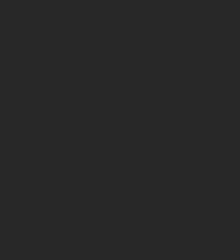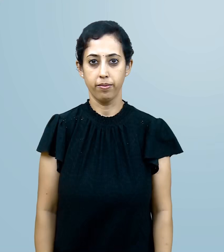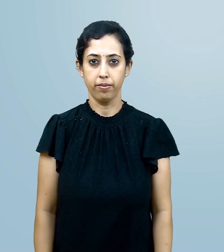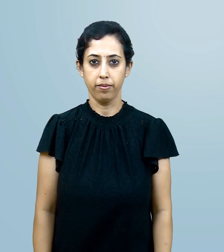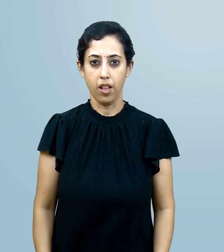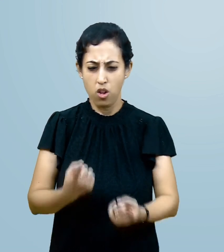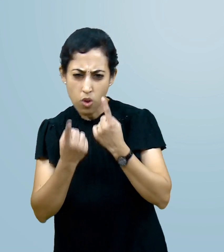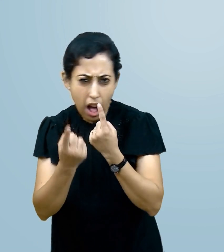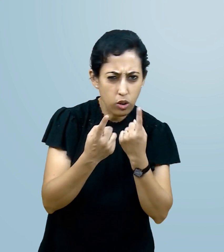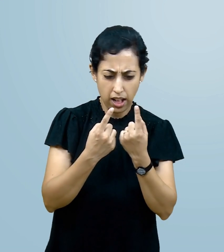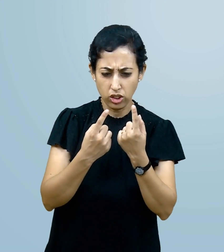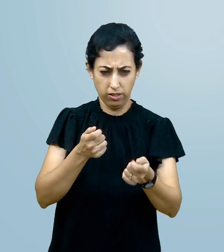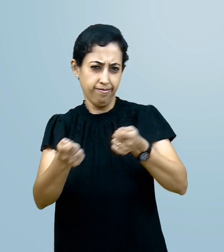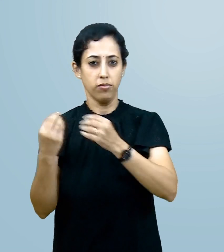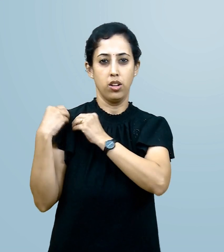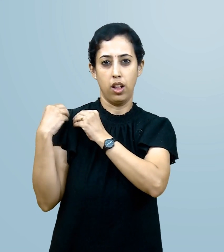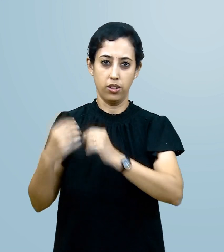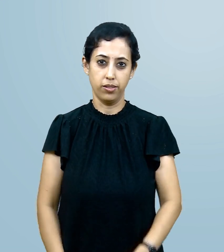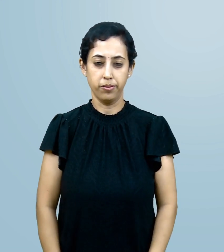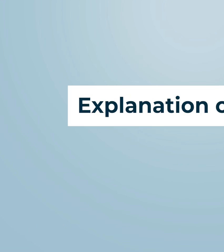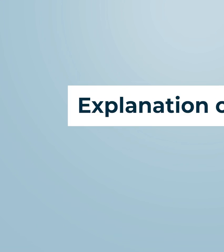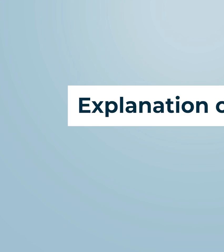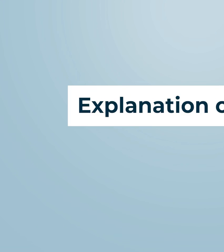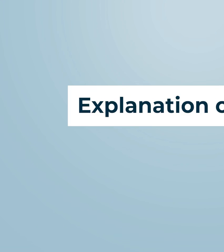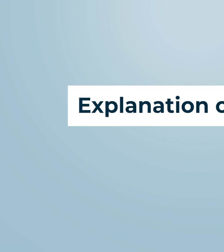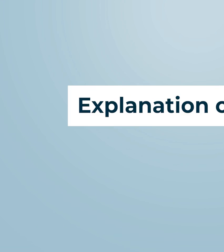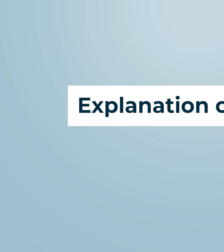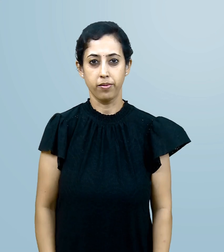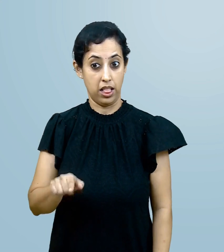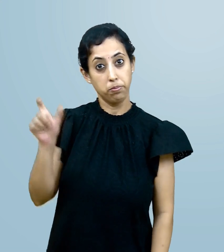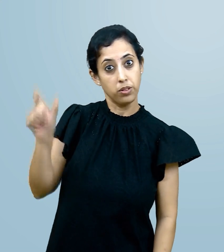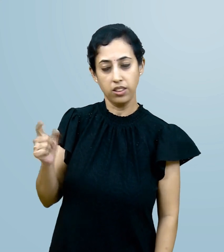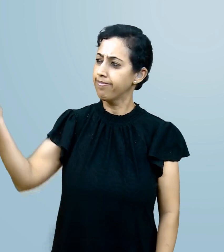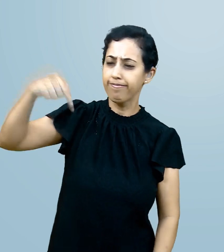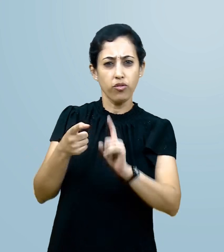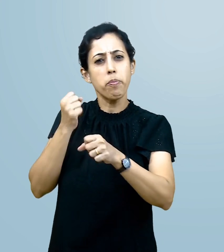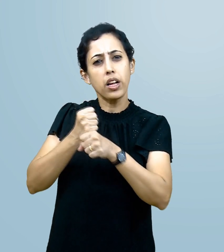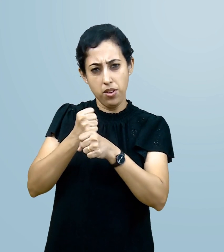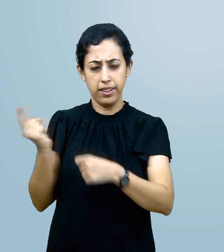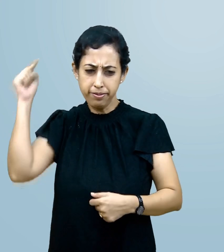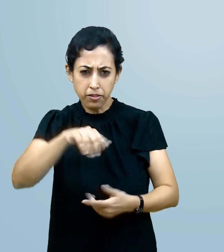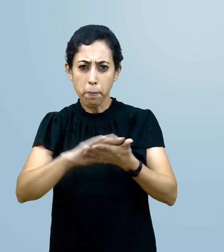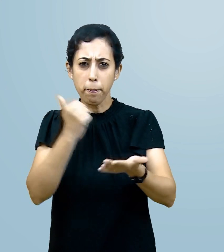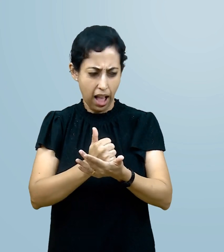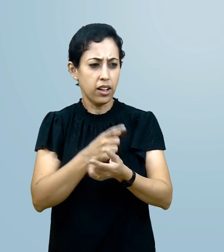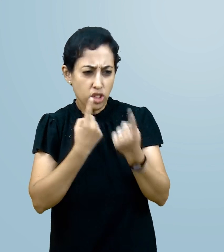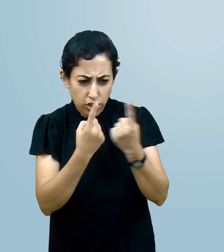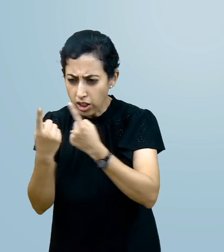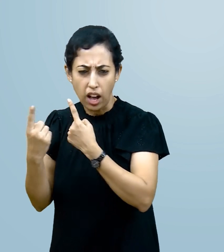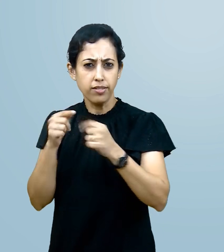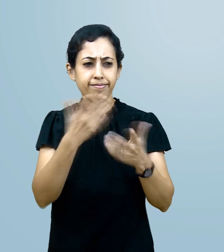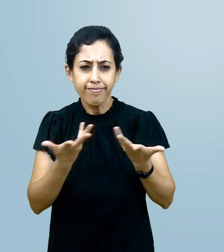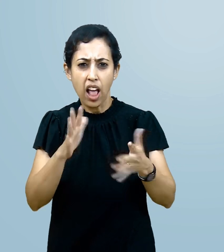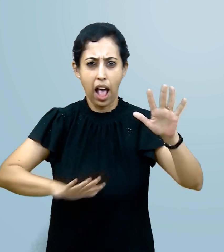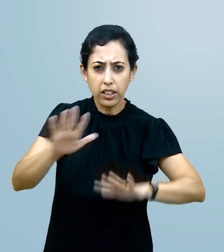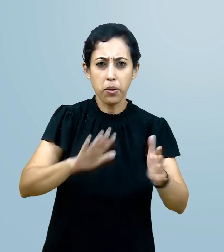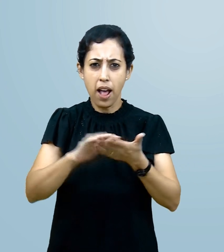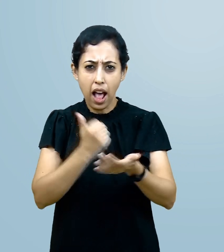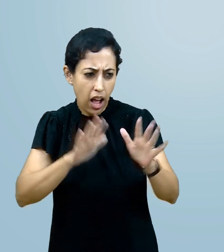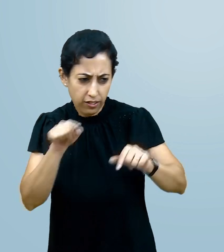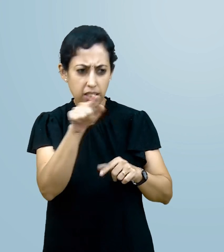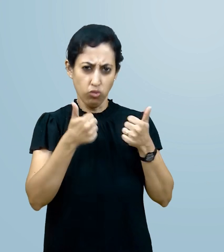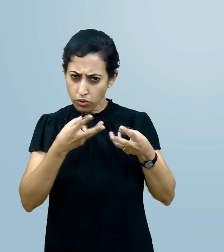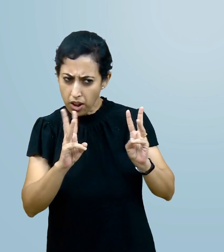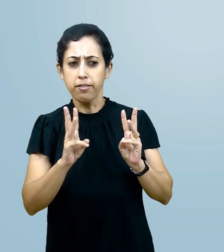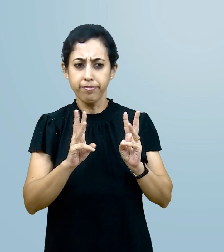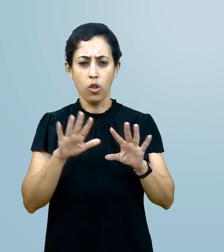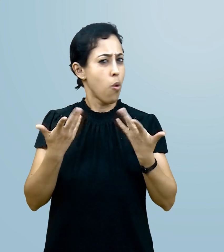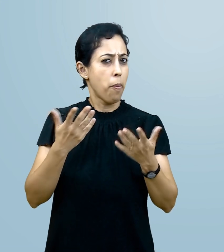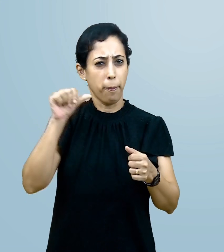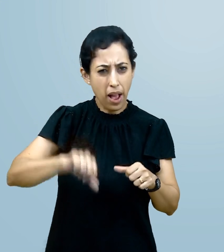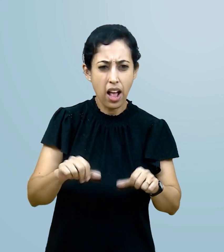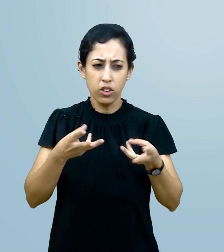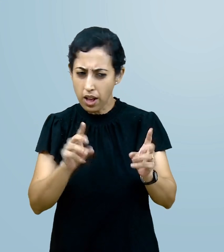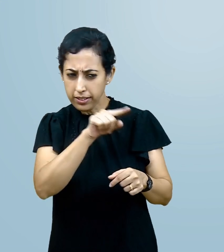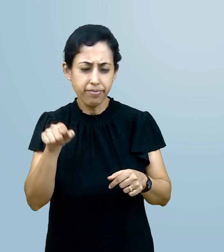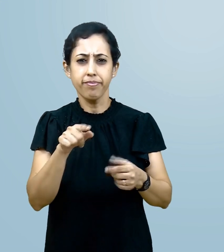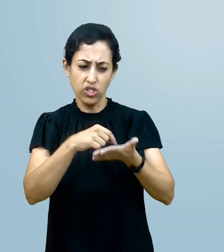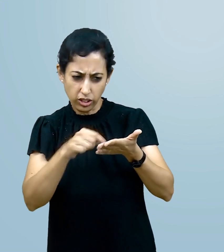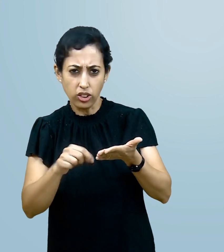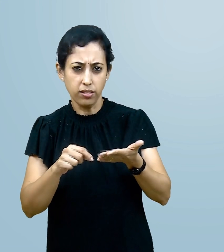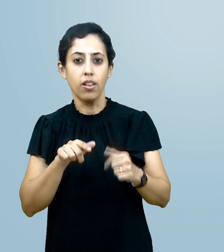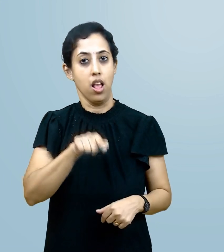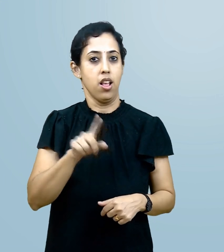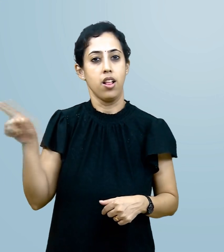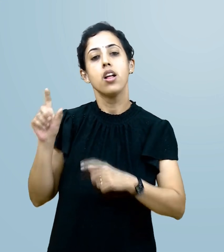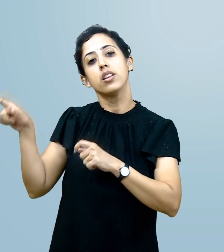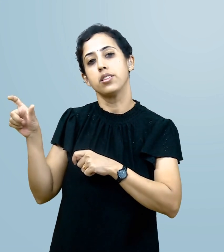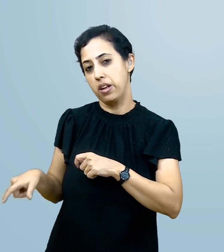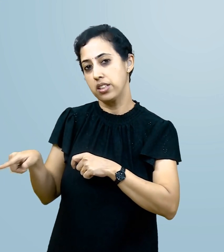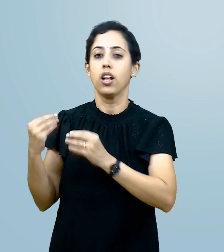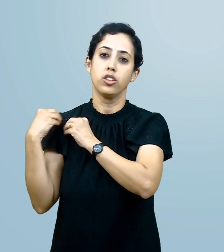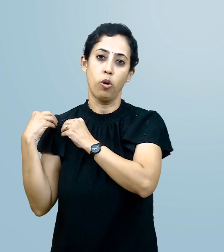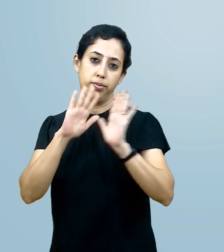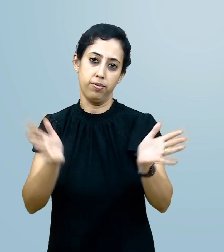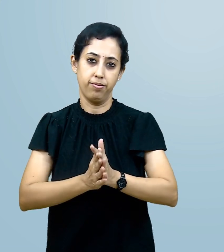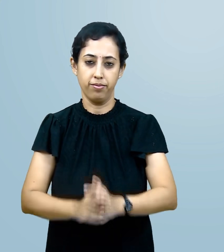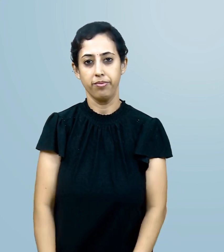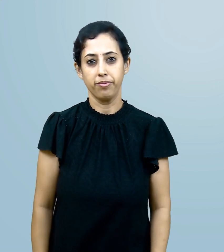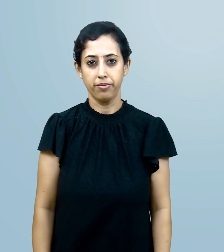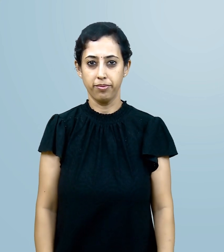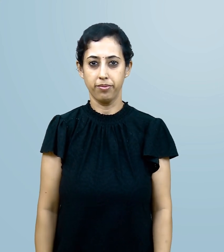Regulator (Financial)